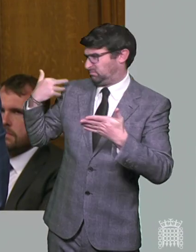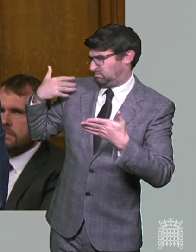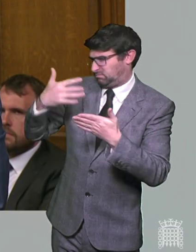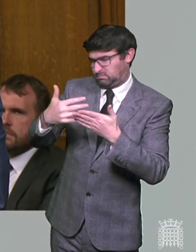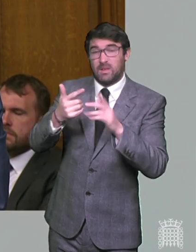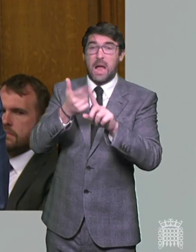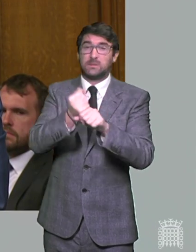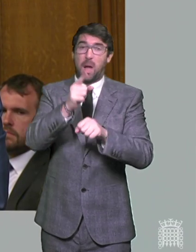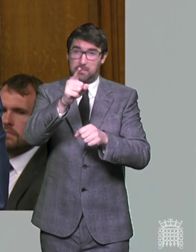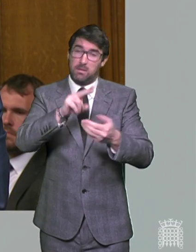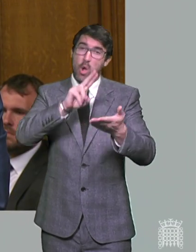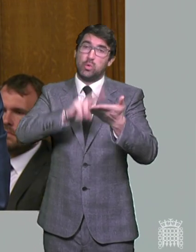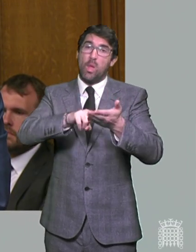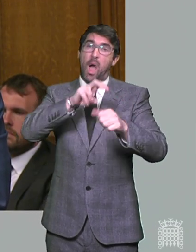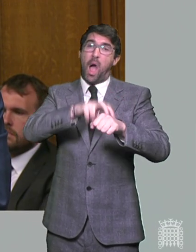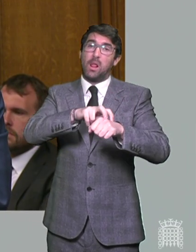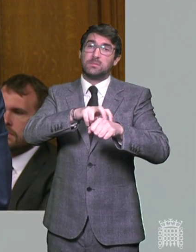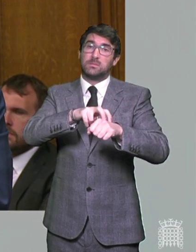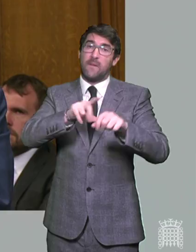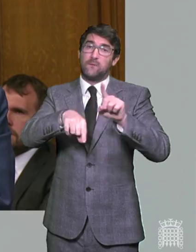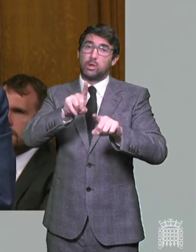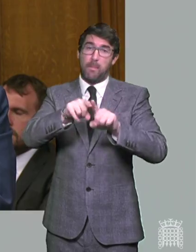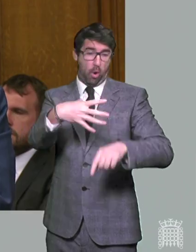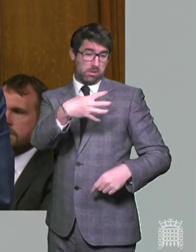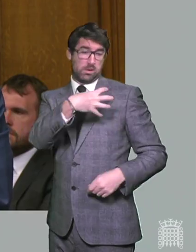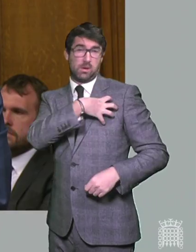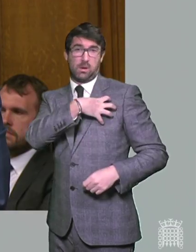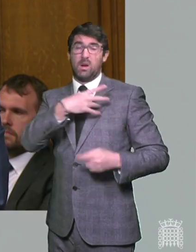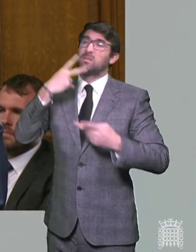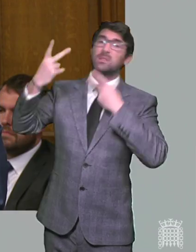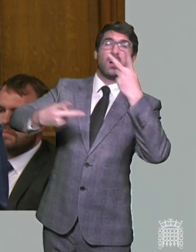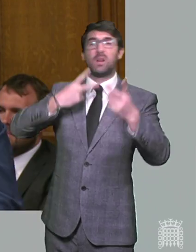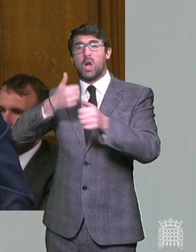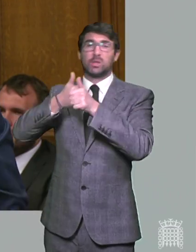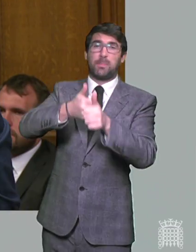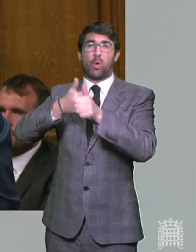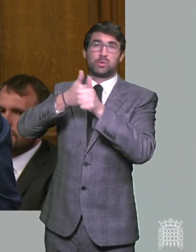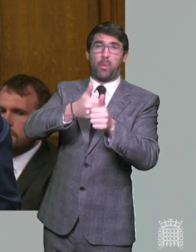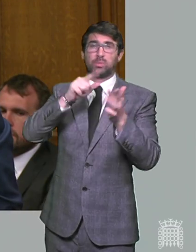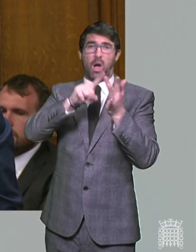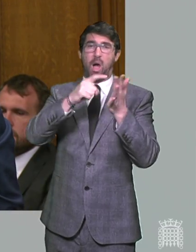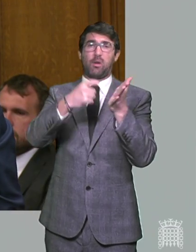We should never forget the sacrifice of those who paid the price to maintain the peace during the troubles.